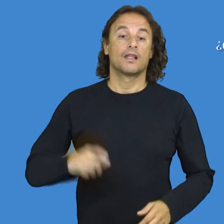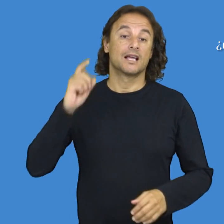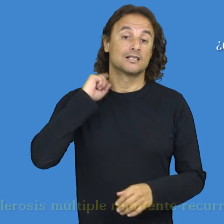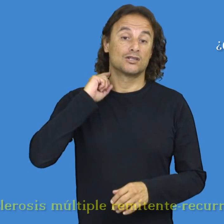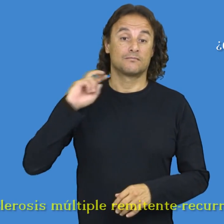meningitis